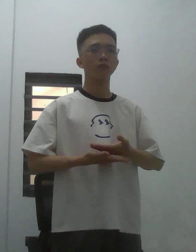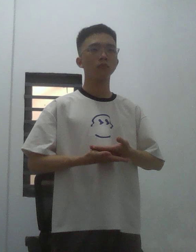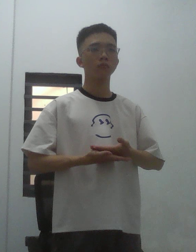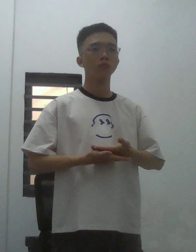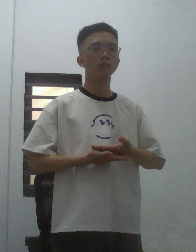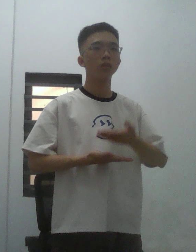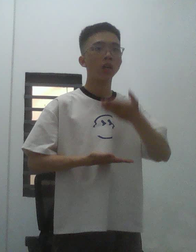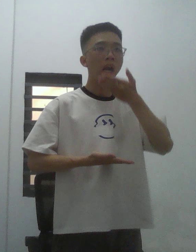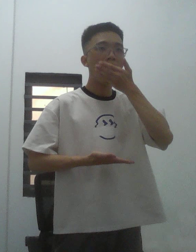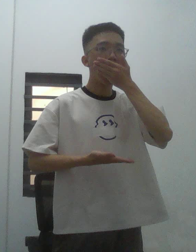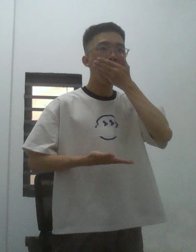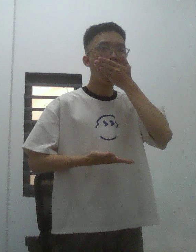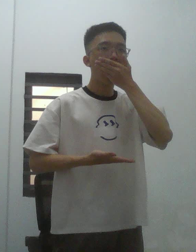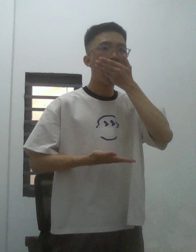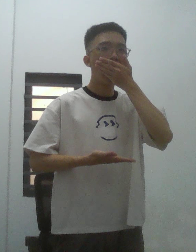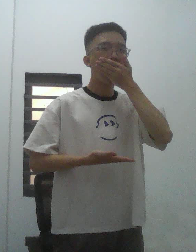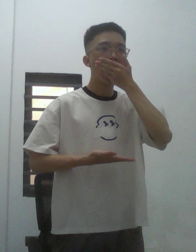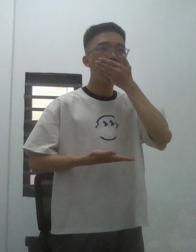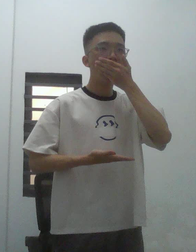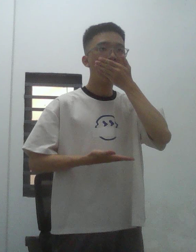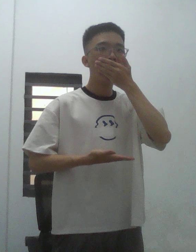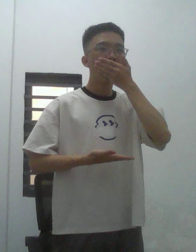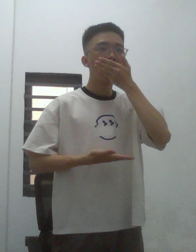sup